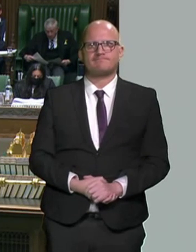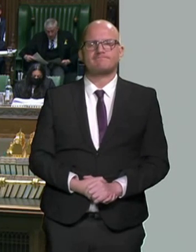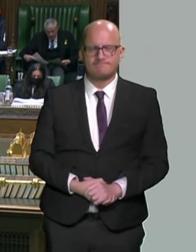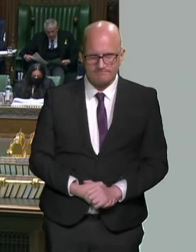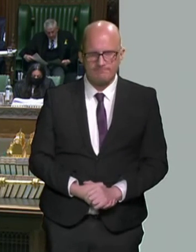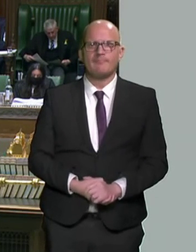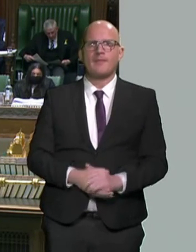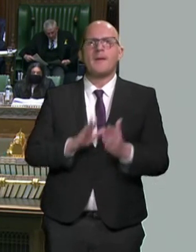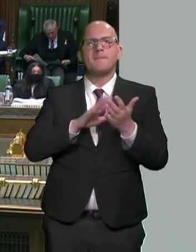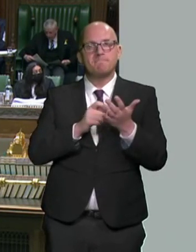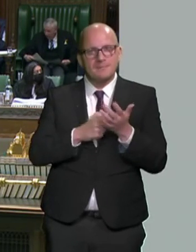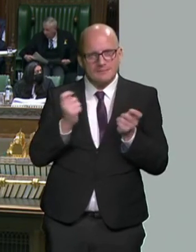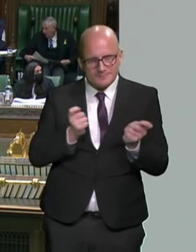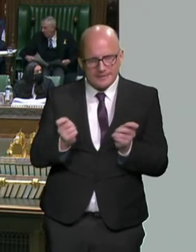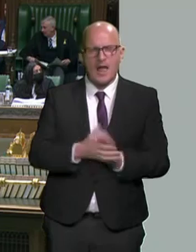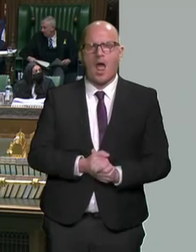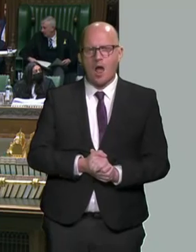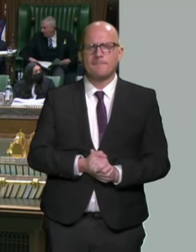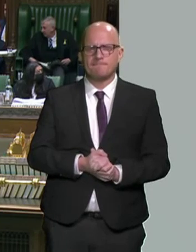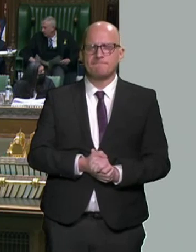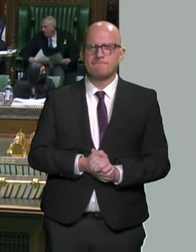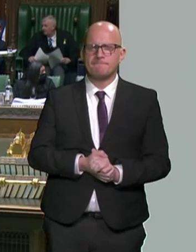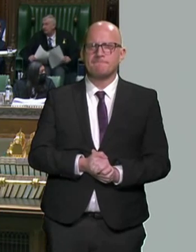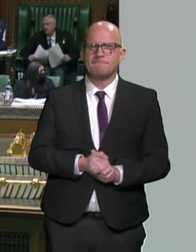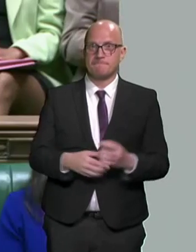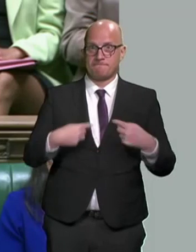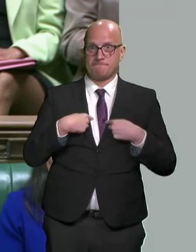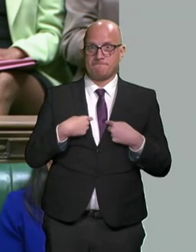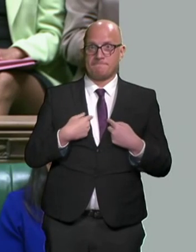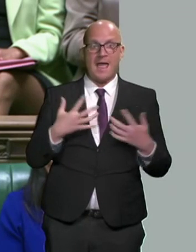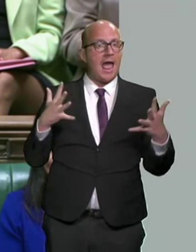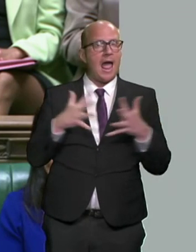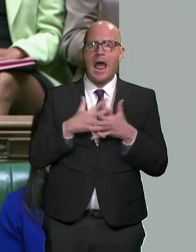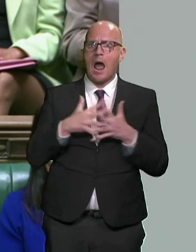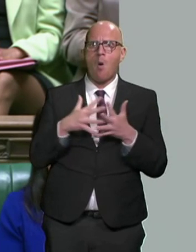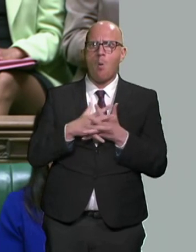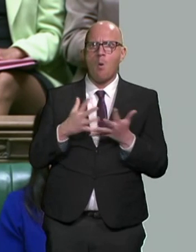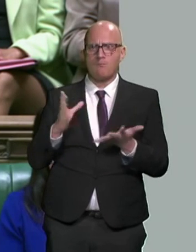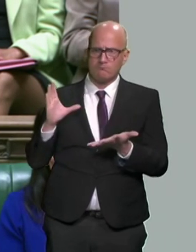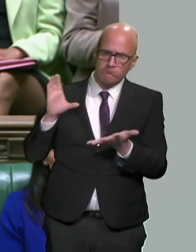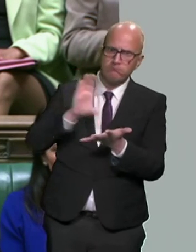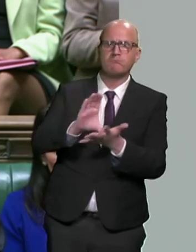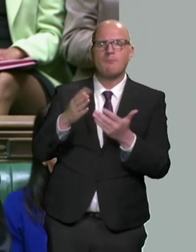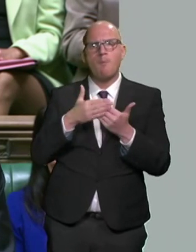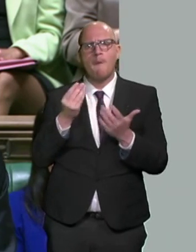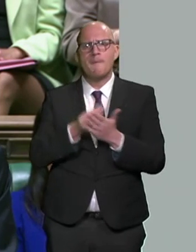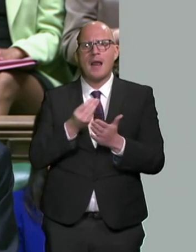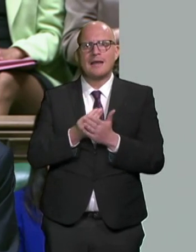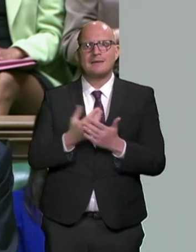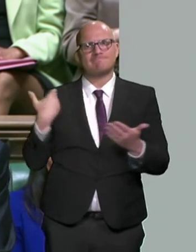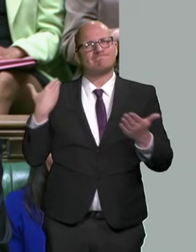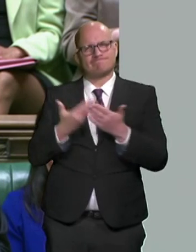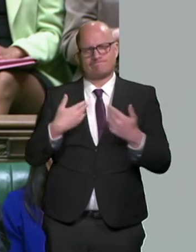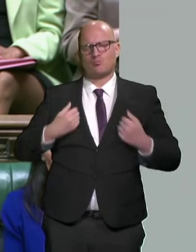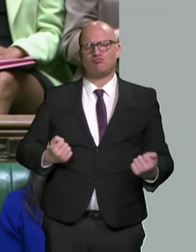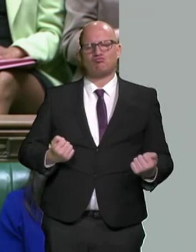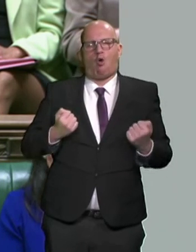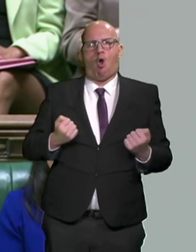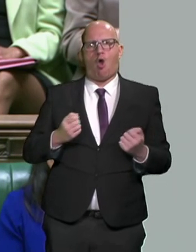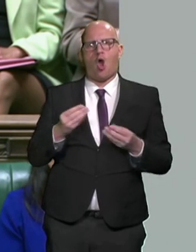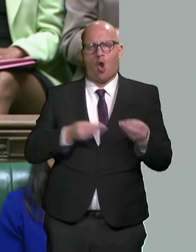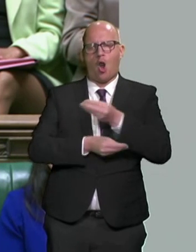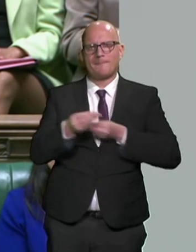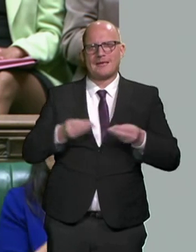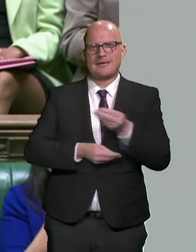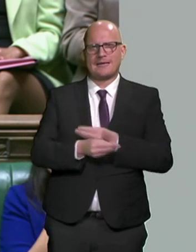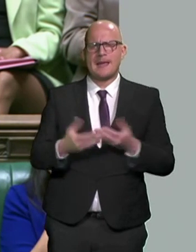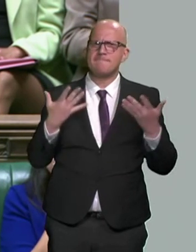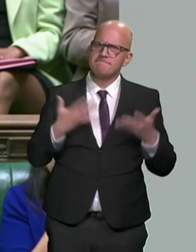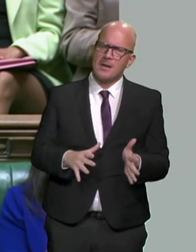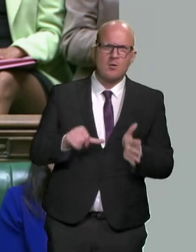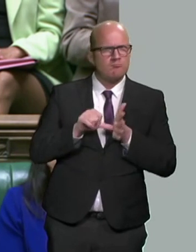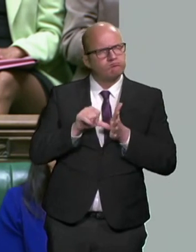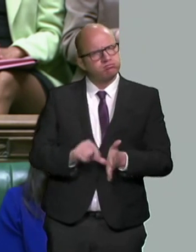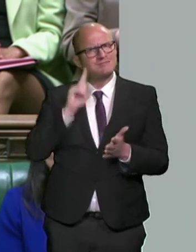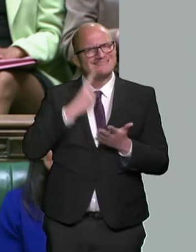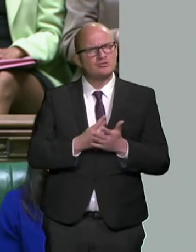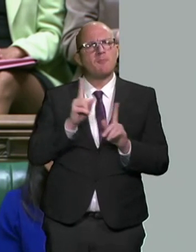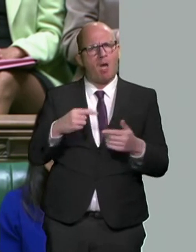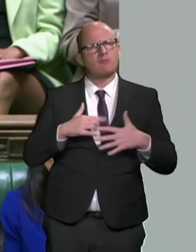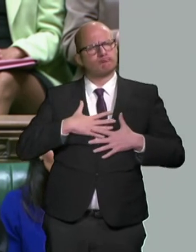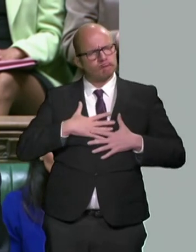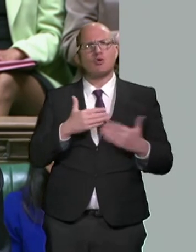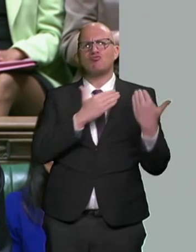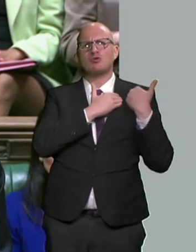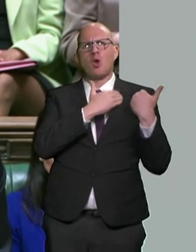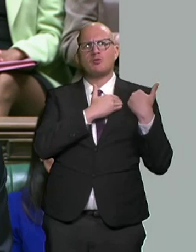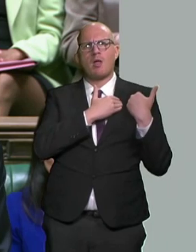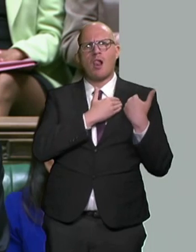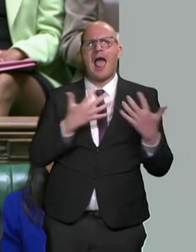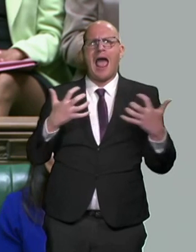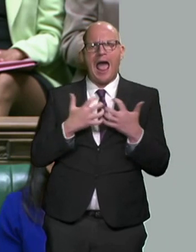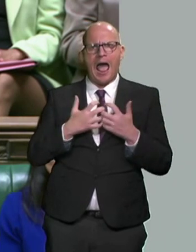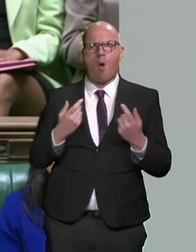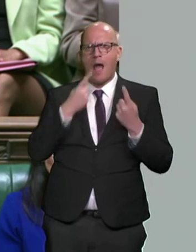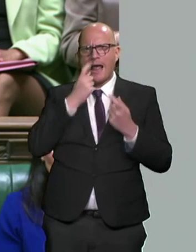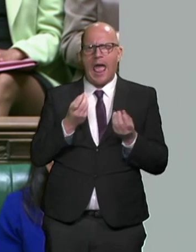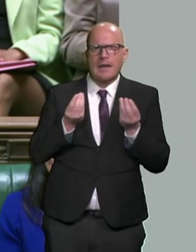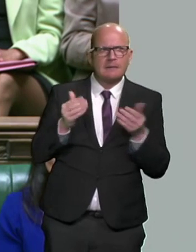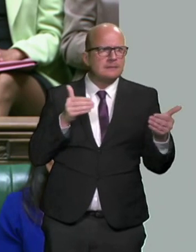We can only afford to provide this extra support because of our stronger economy and the tough but responsible decisions we have taken to rebuild our fiscal resilience.